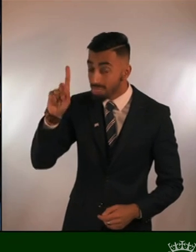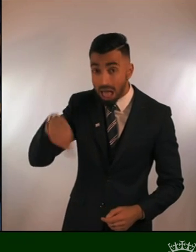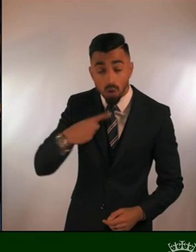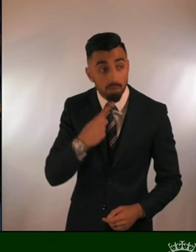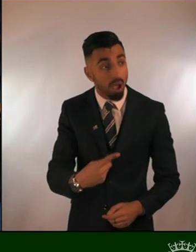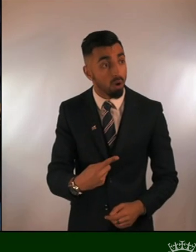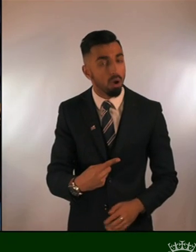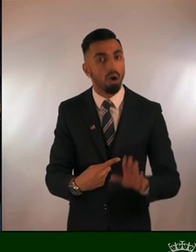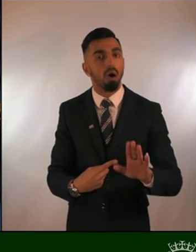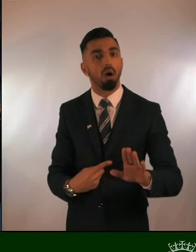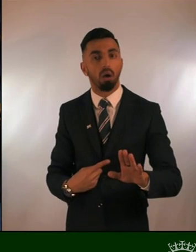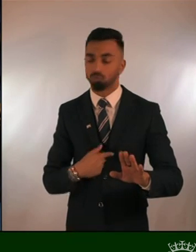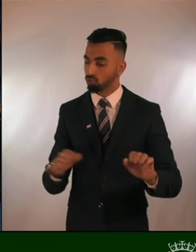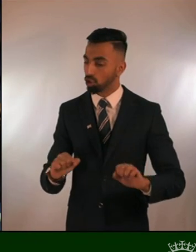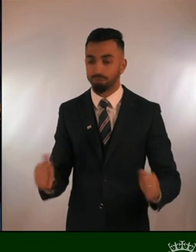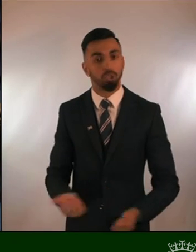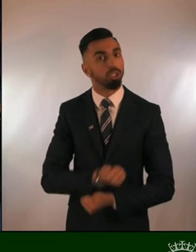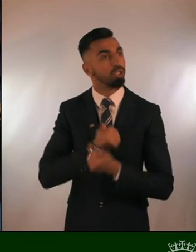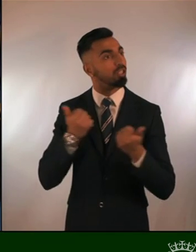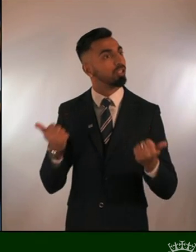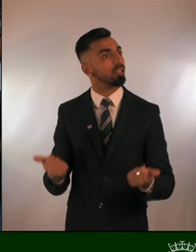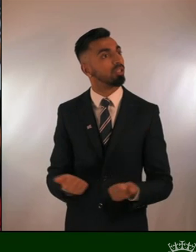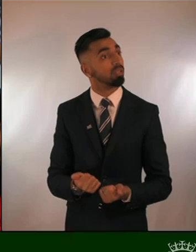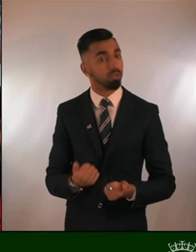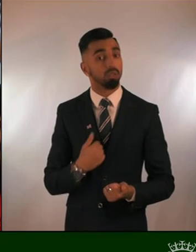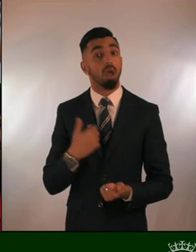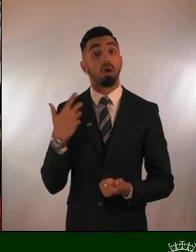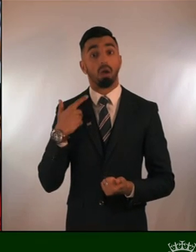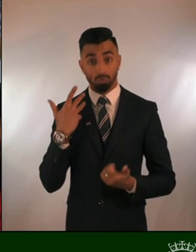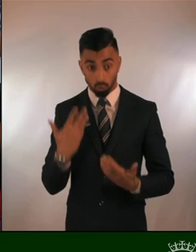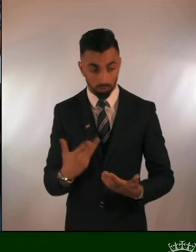Today we are publishing a new remit for the independent Low Pay Commission.